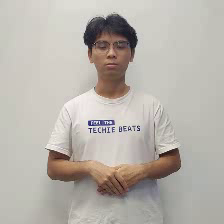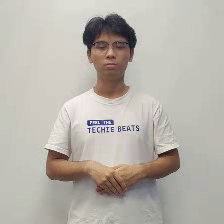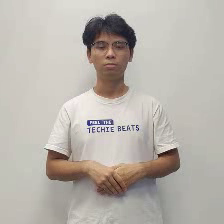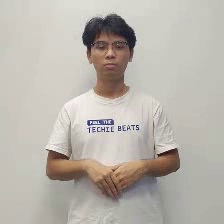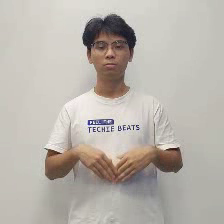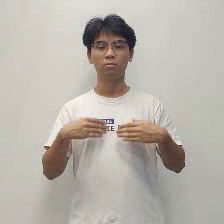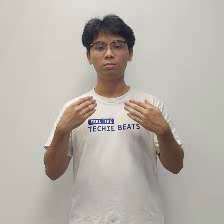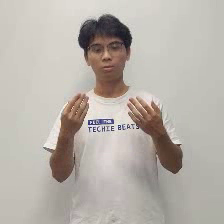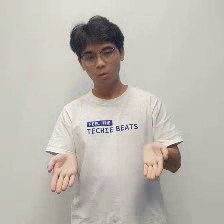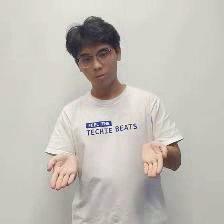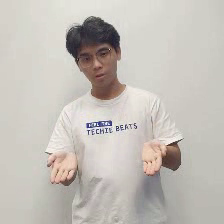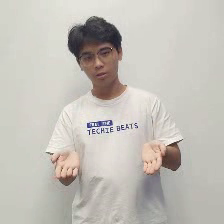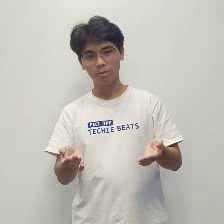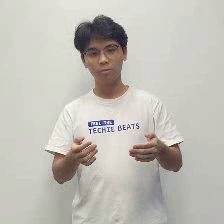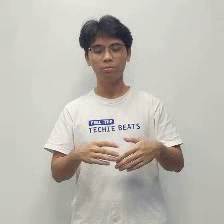Hôm nay